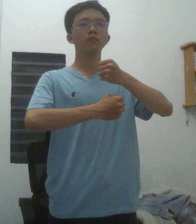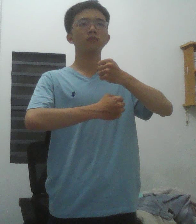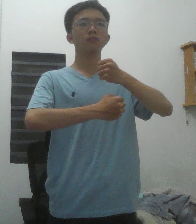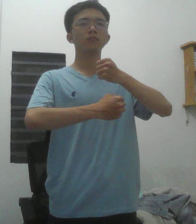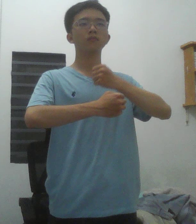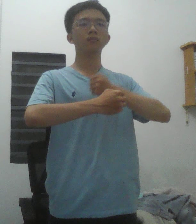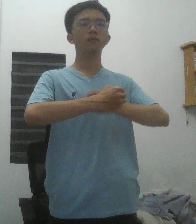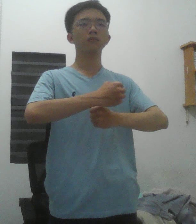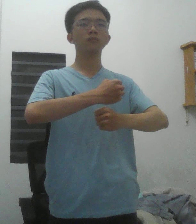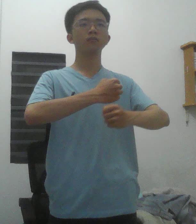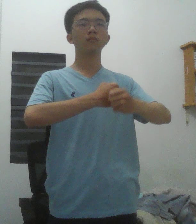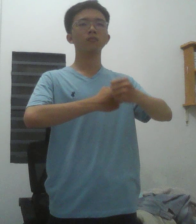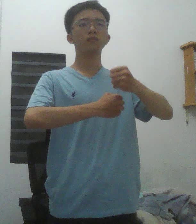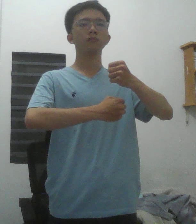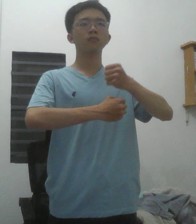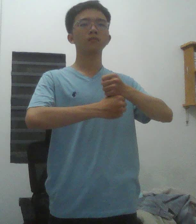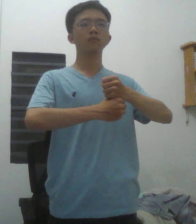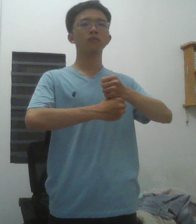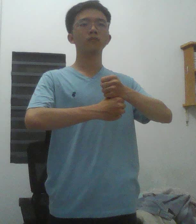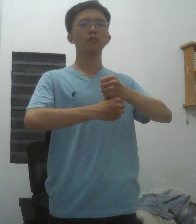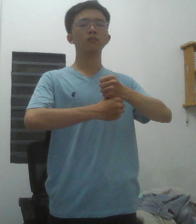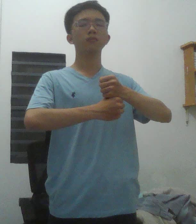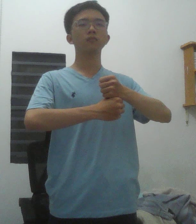nam